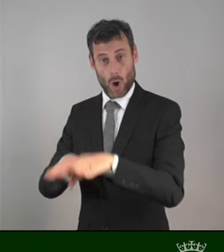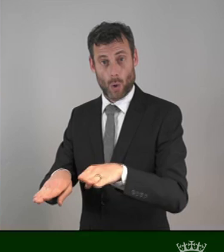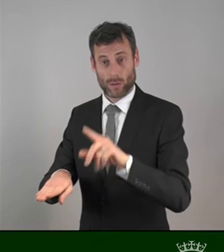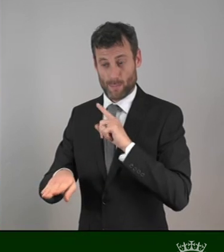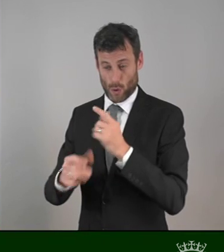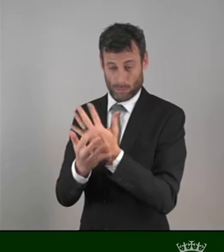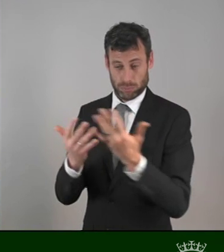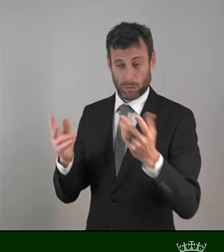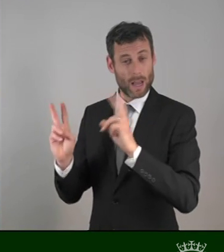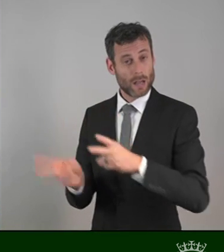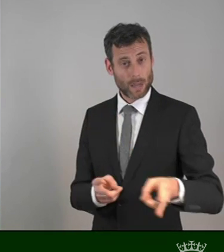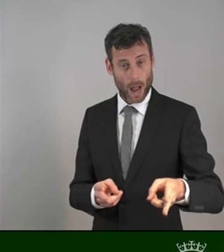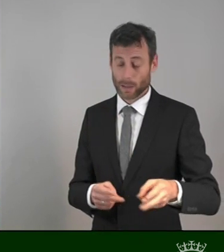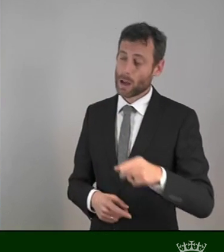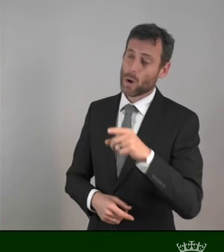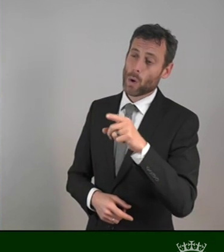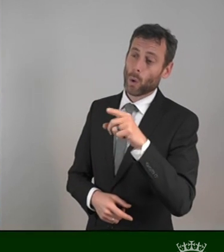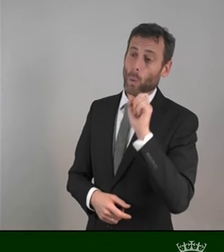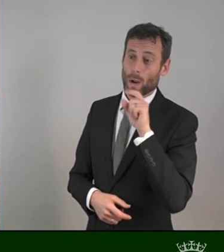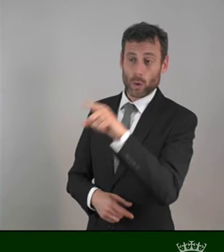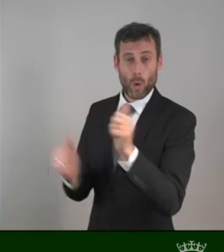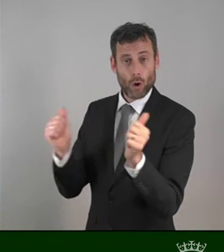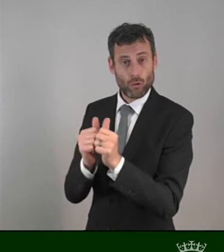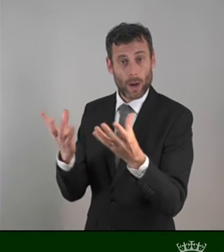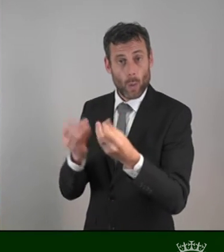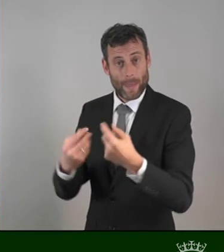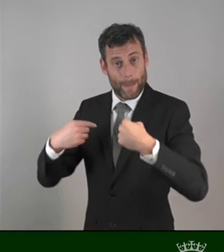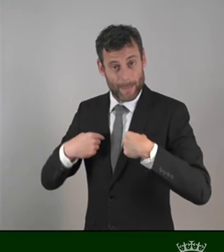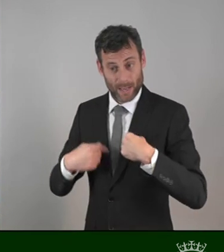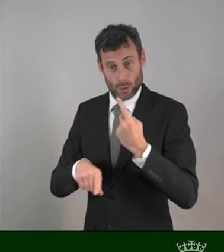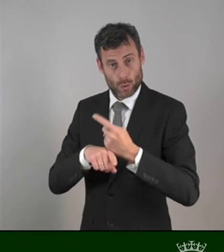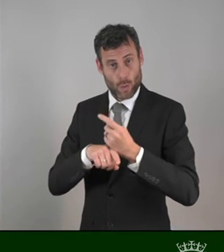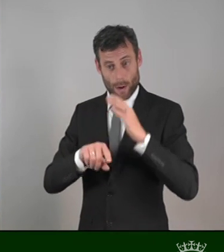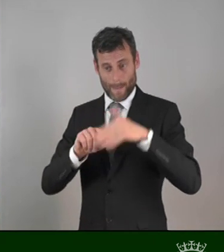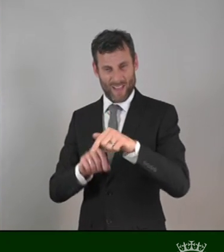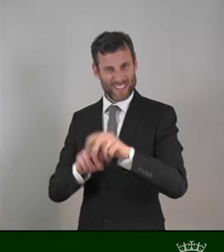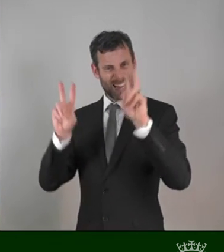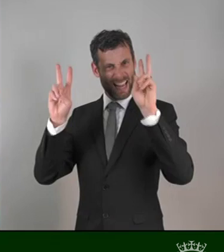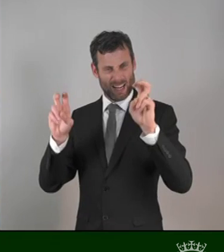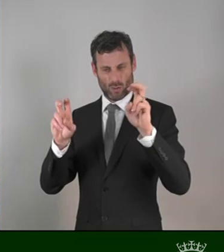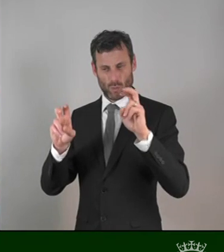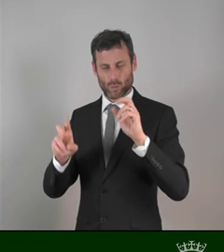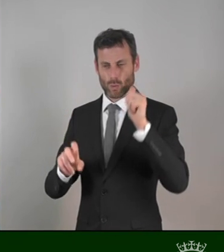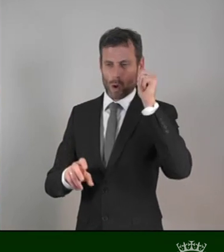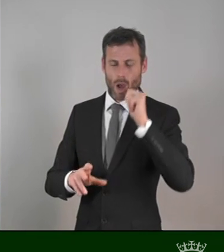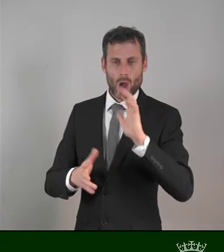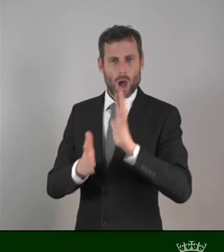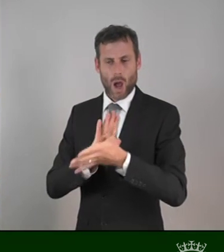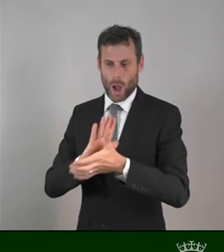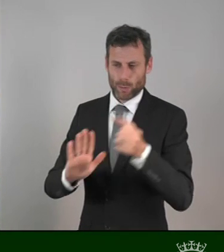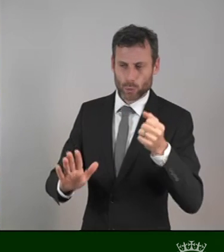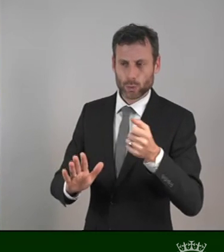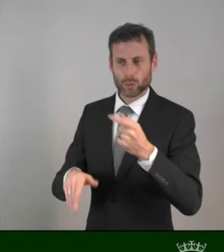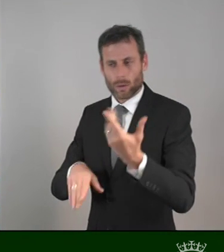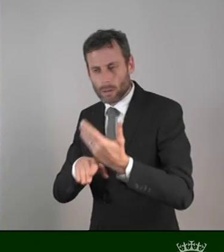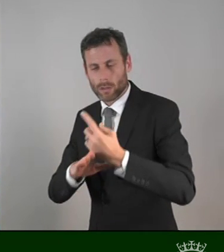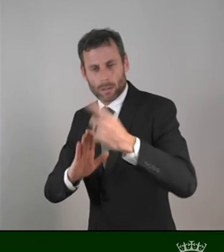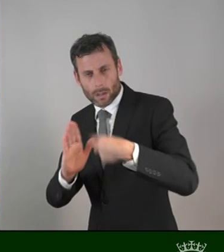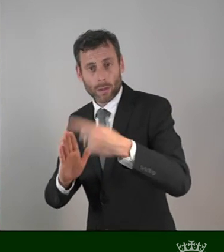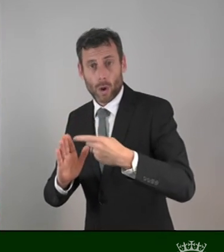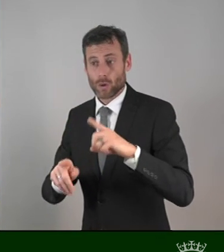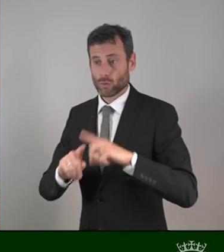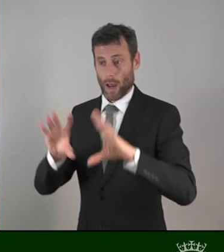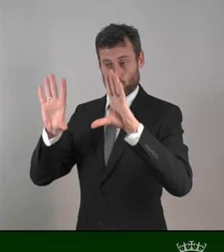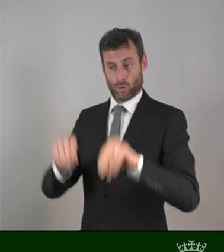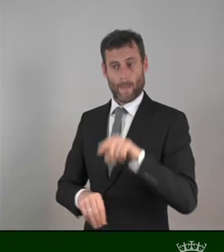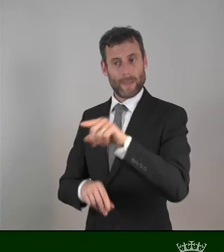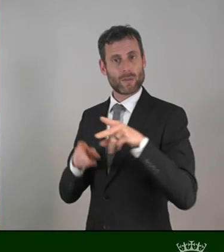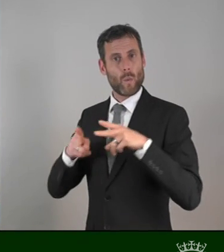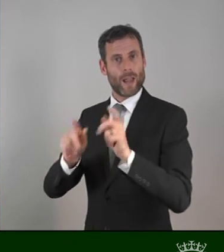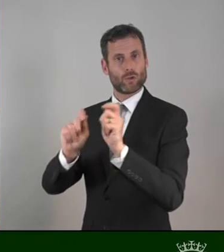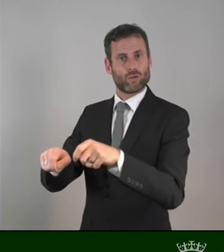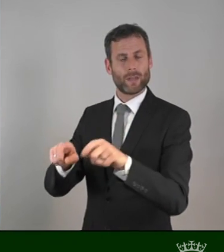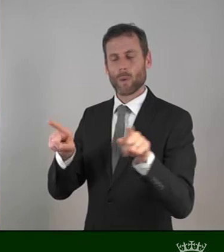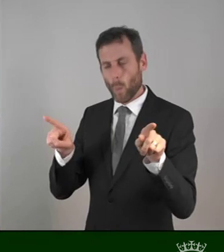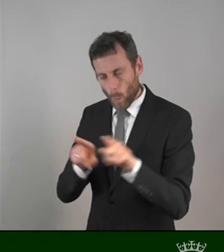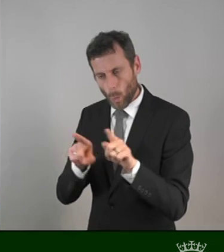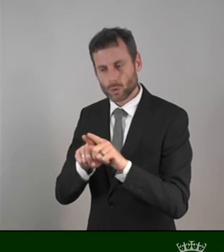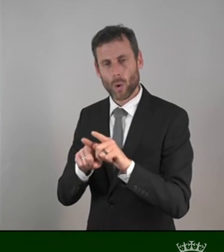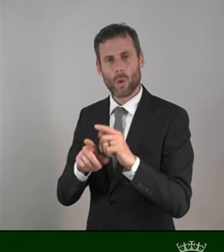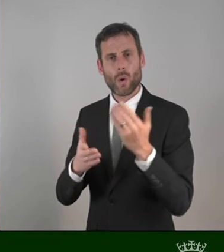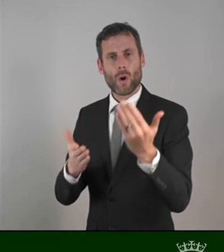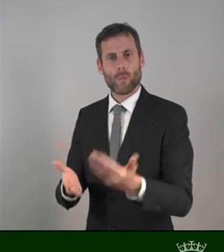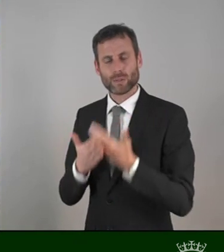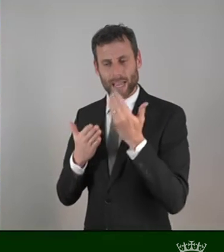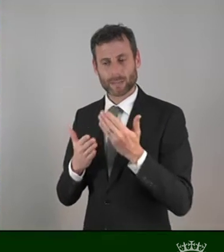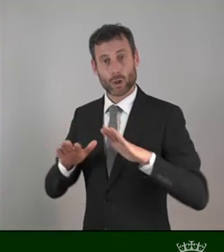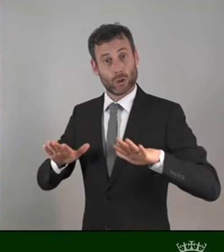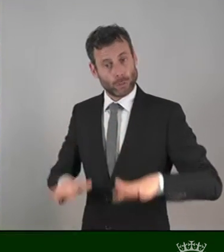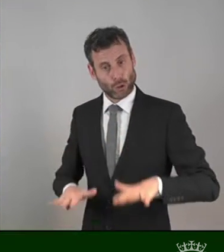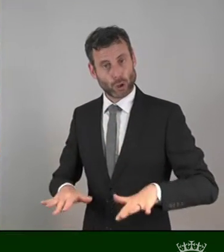Will he agree to meet a cross-party group of MPs to discuss that issue, to try to put it to bed once and for all and to protect British seafarer jobs?